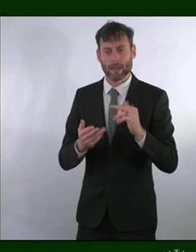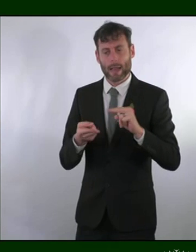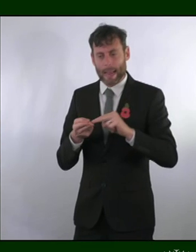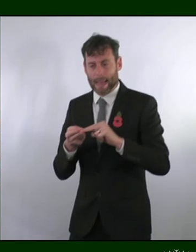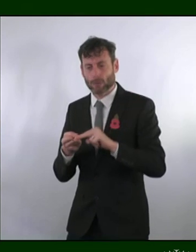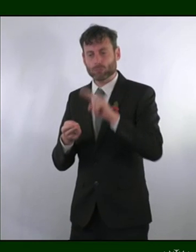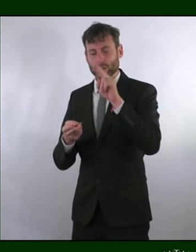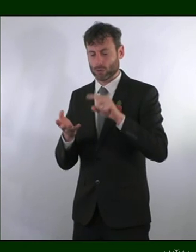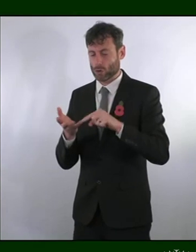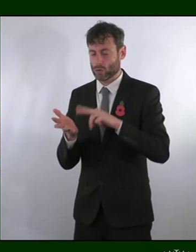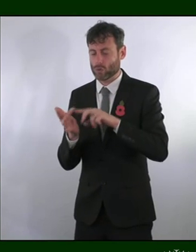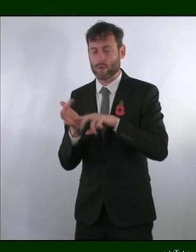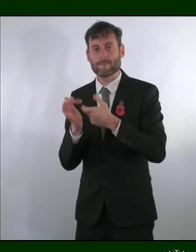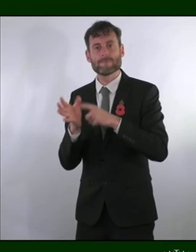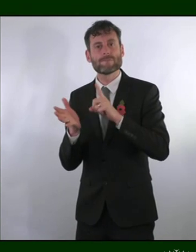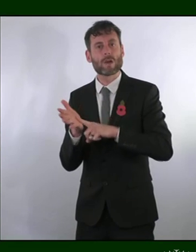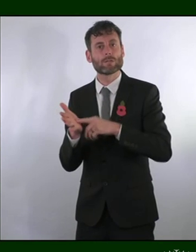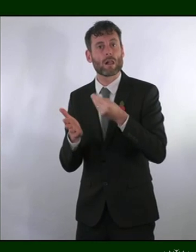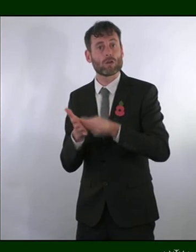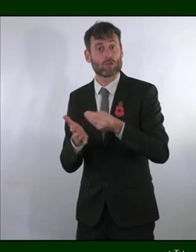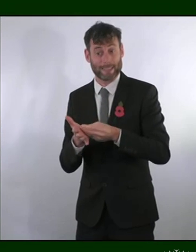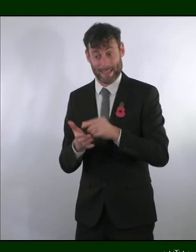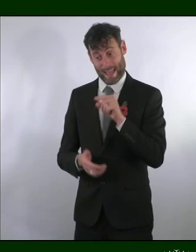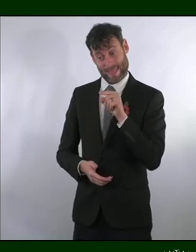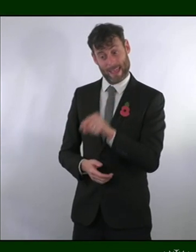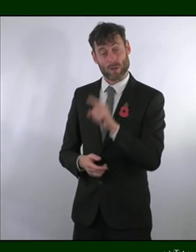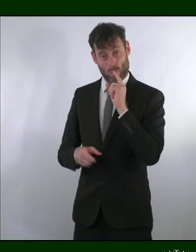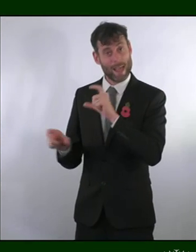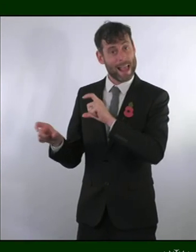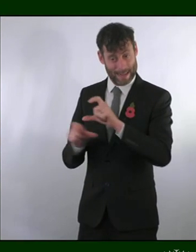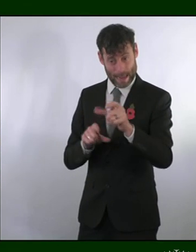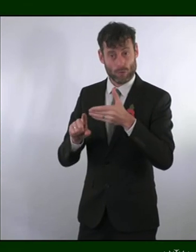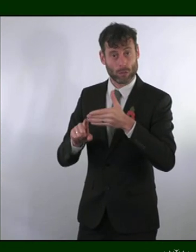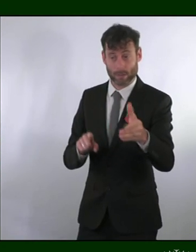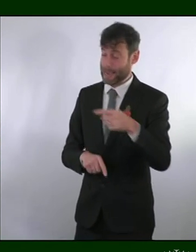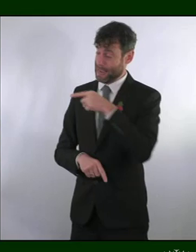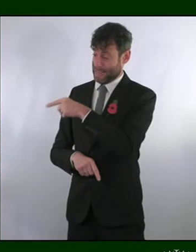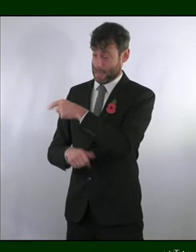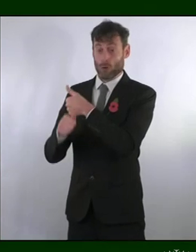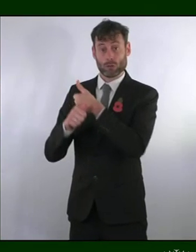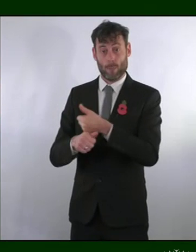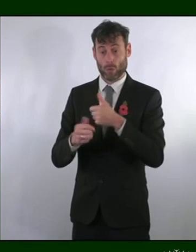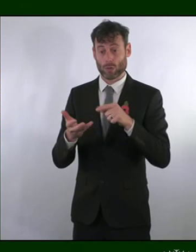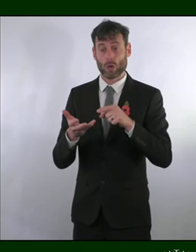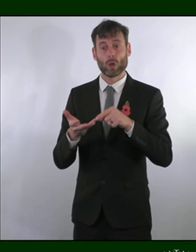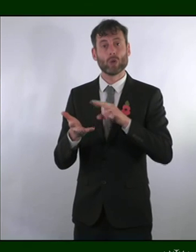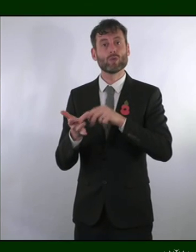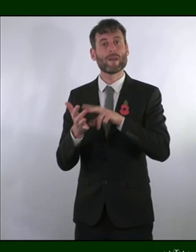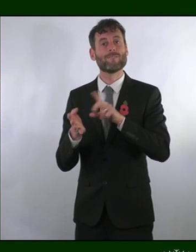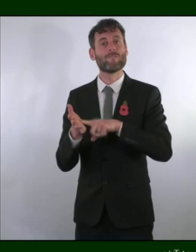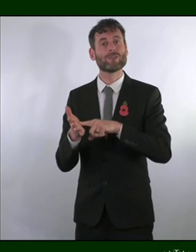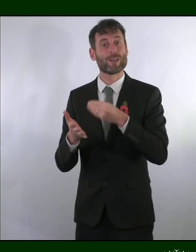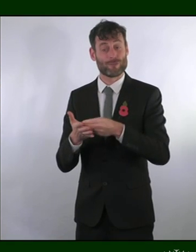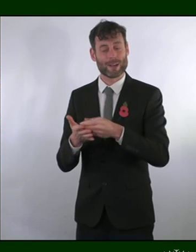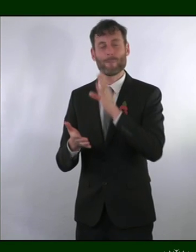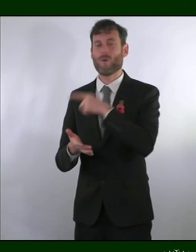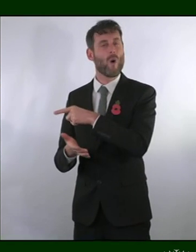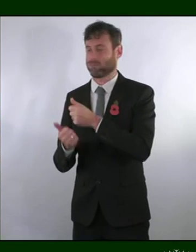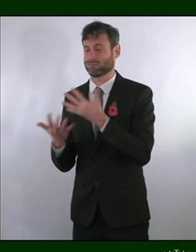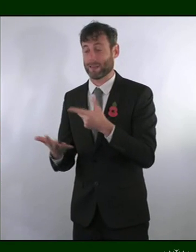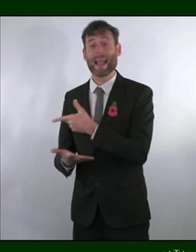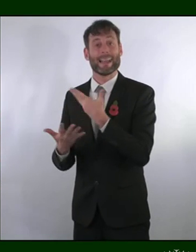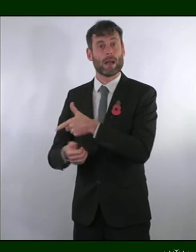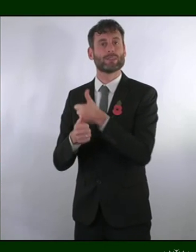That will continue until next year. He now champions universal credit, by the way, and calls for its uprating to be extended.